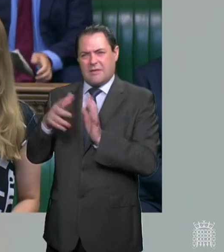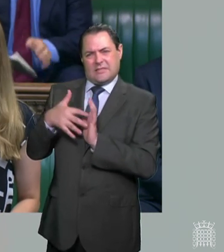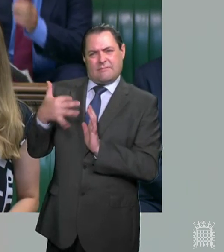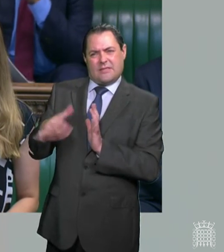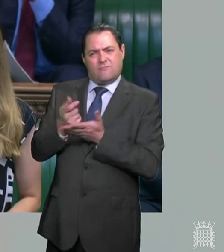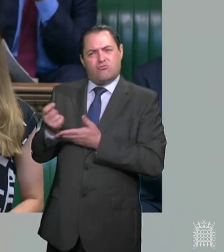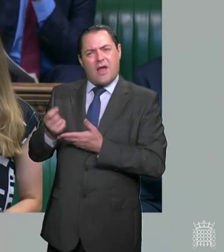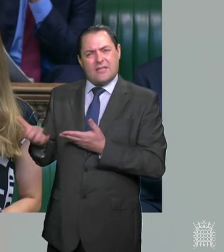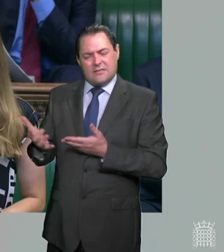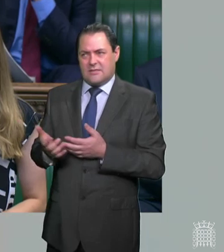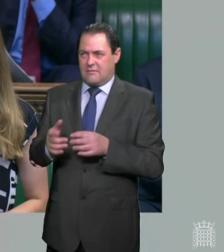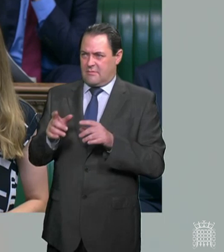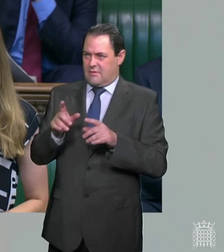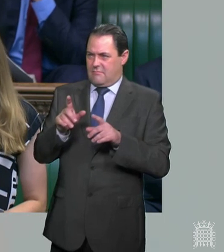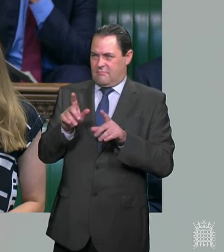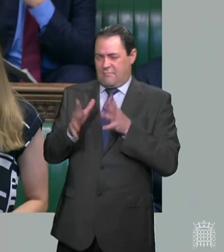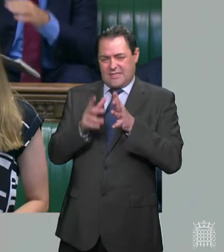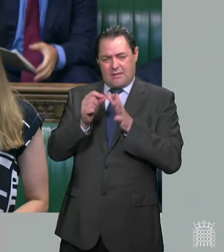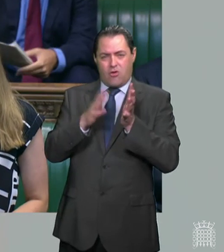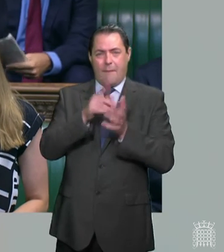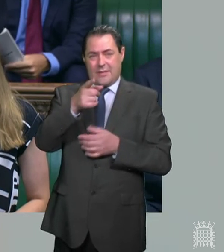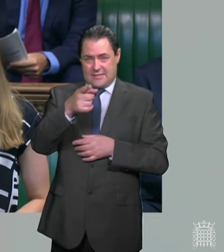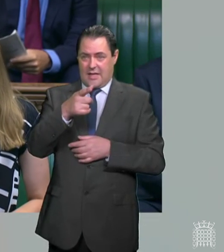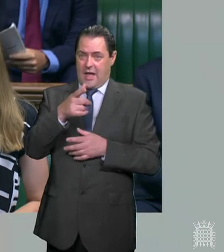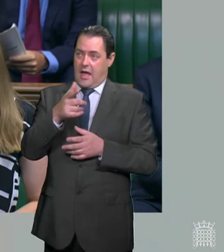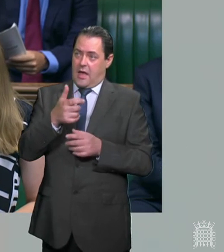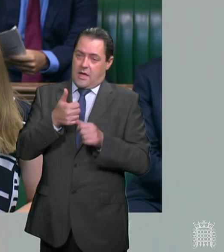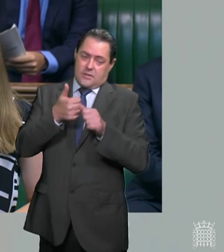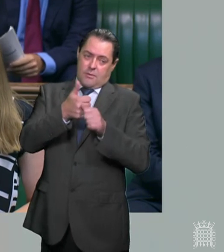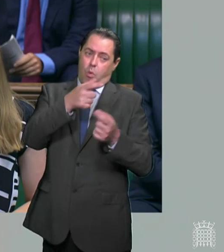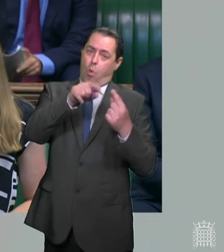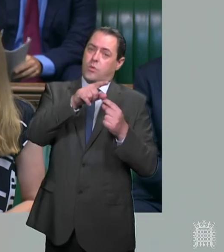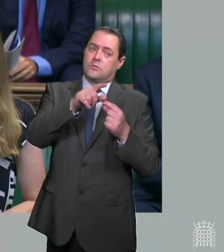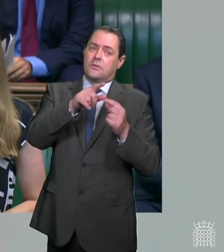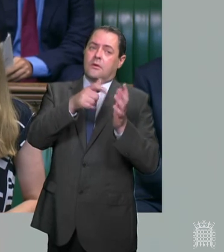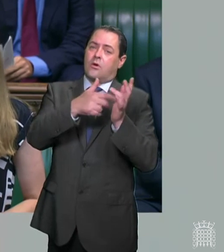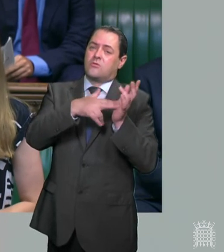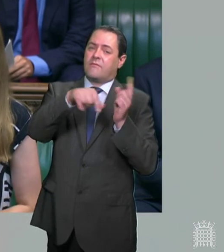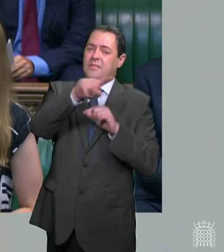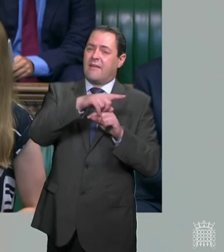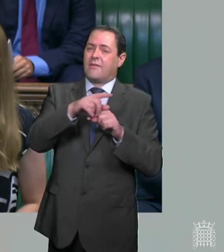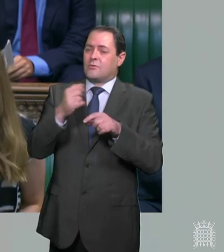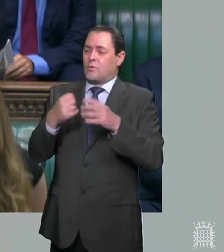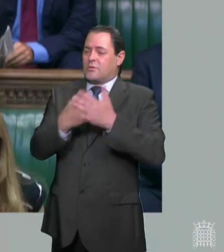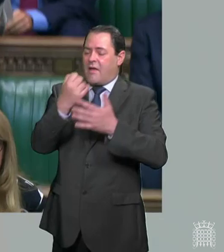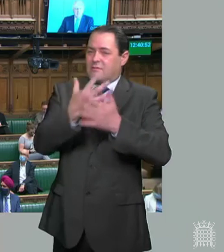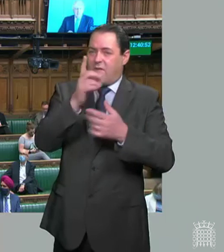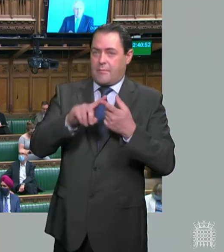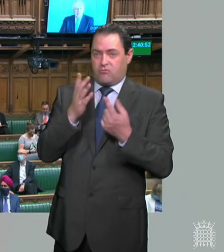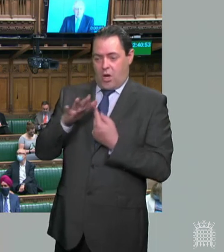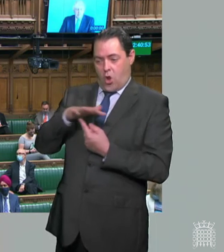Is it not the case that the Prime Minister is paying back his party of developer paymasters by selling out local communities?